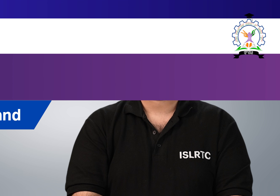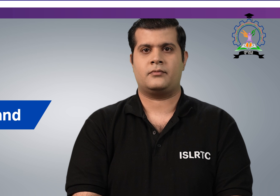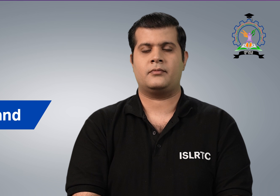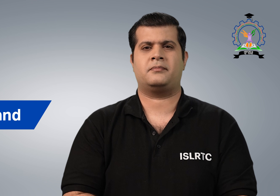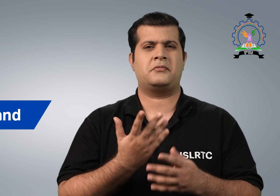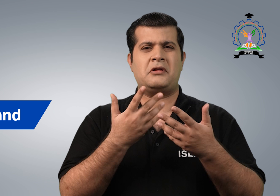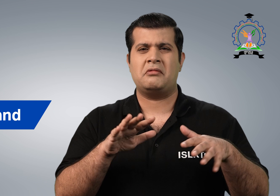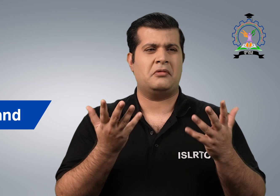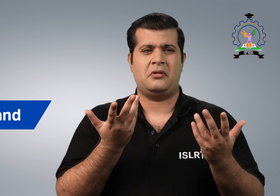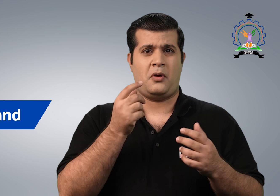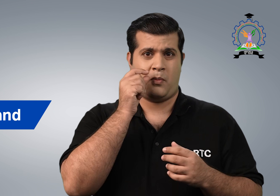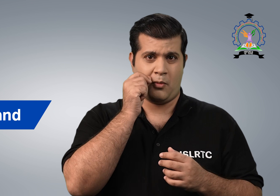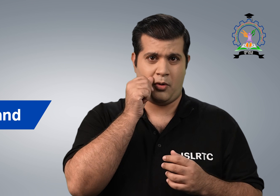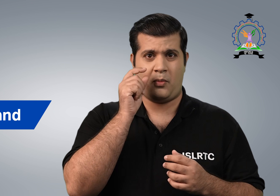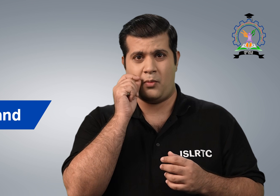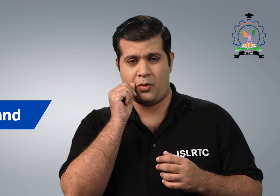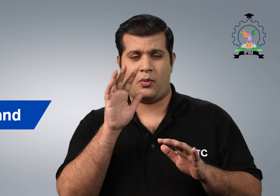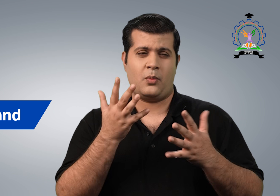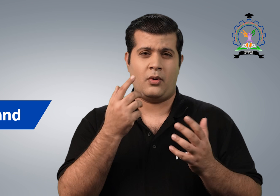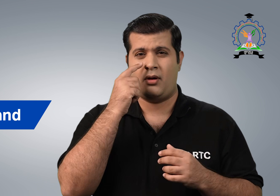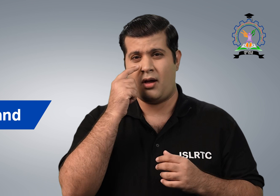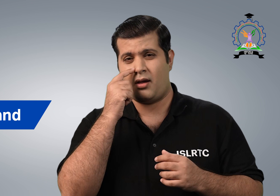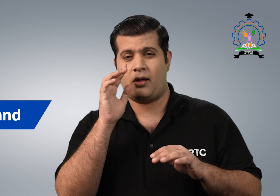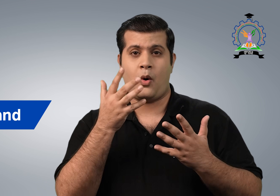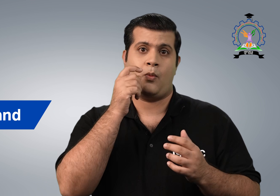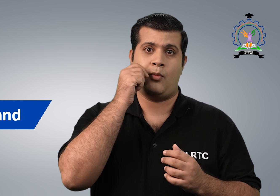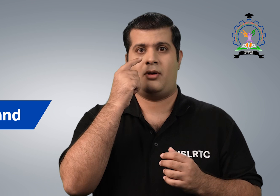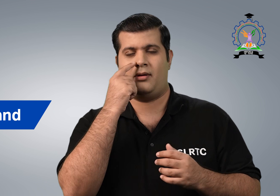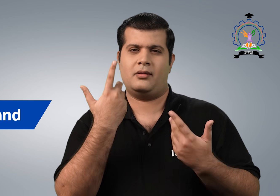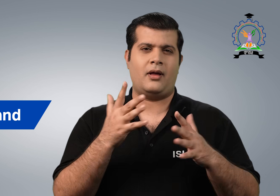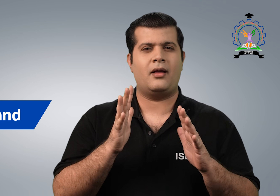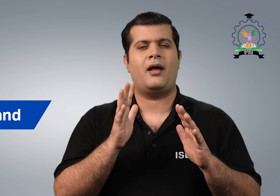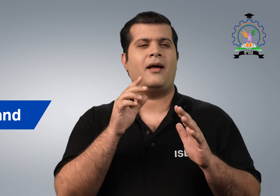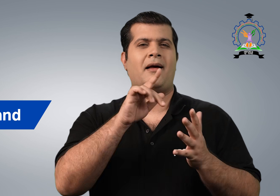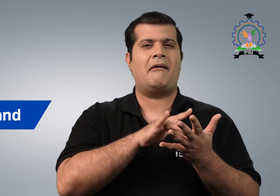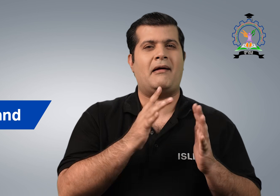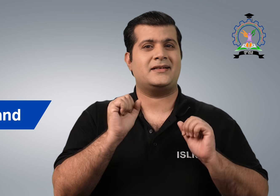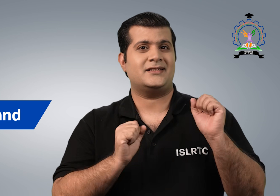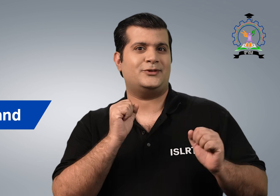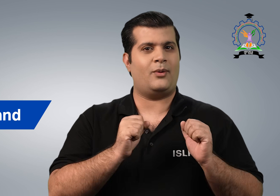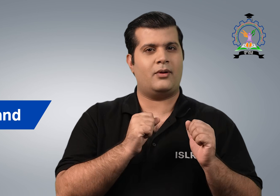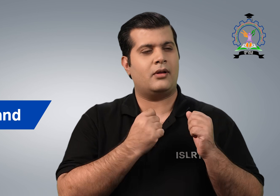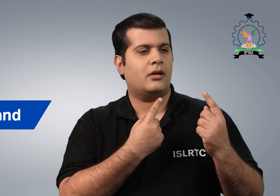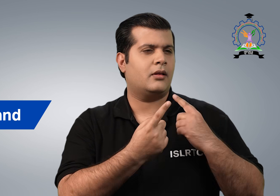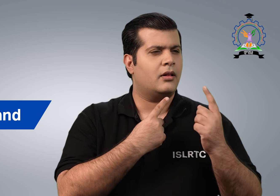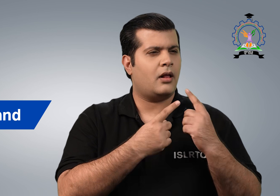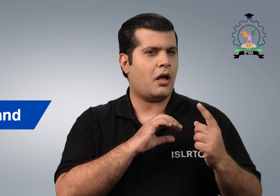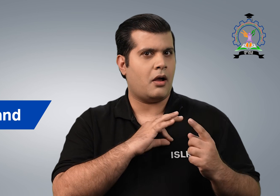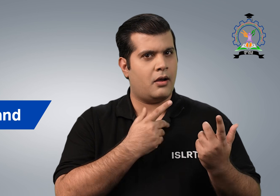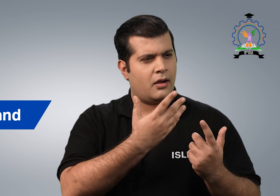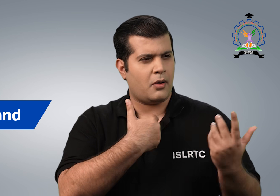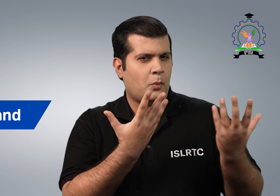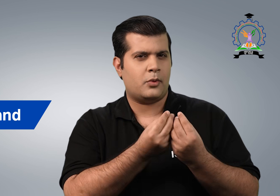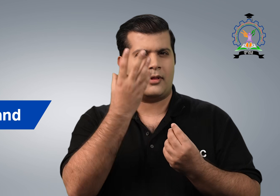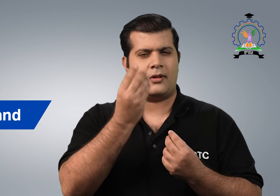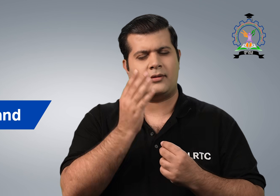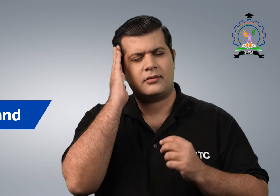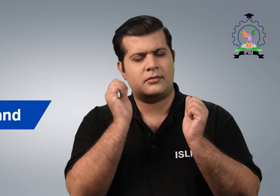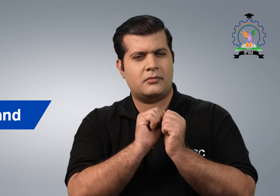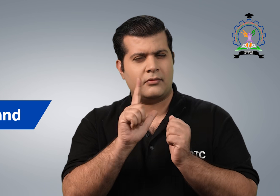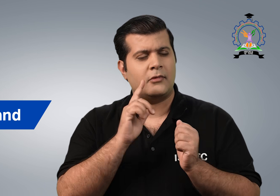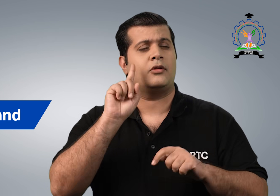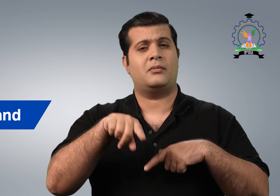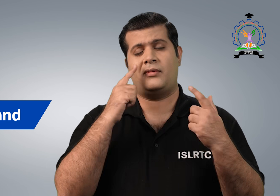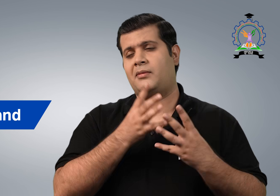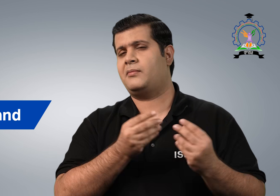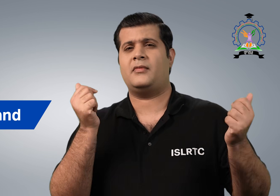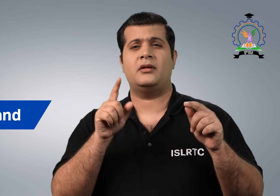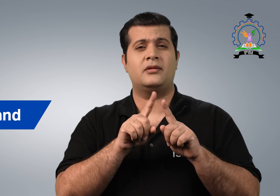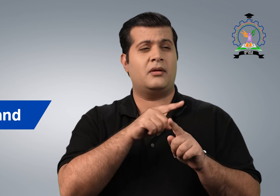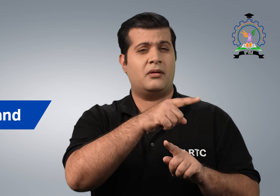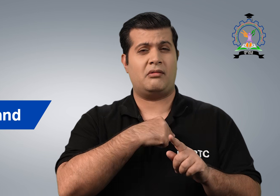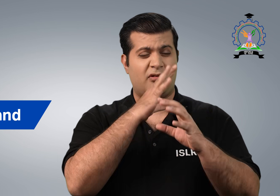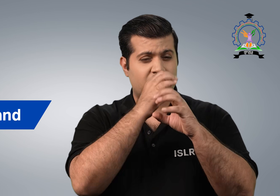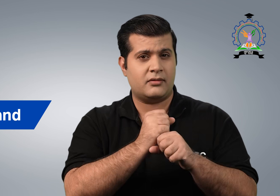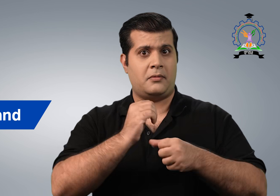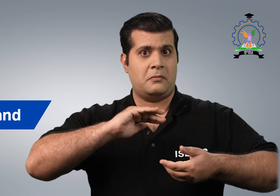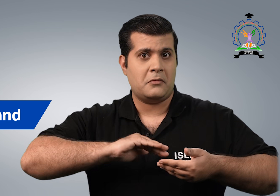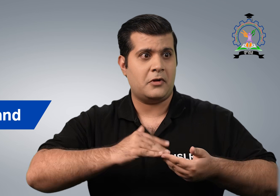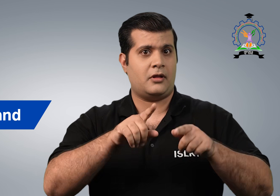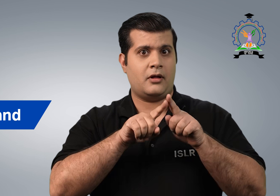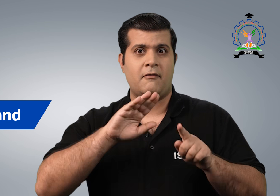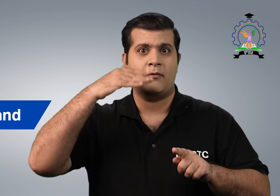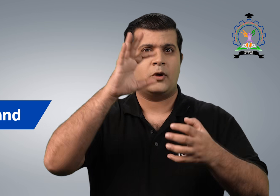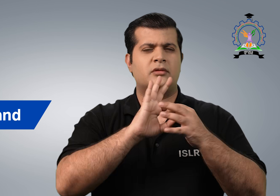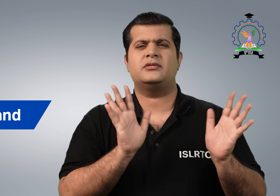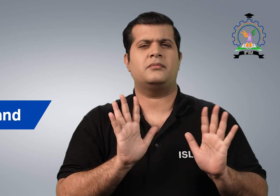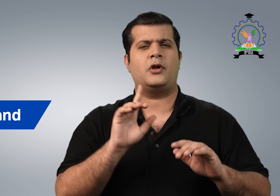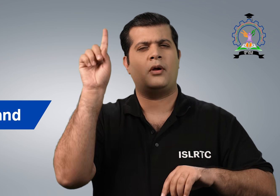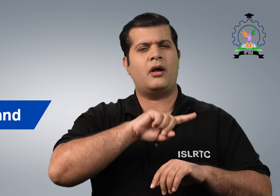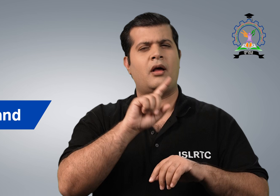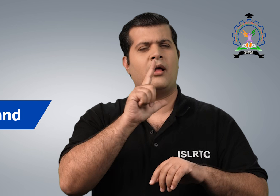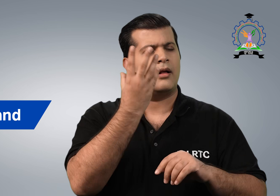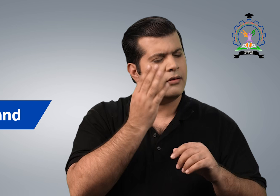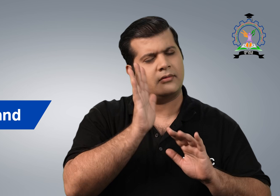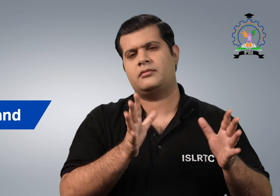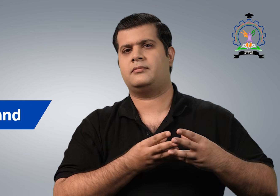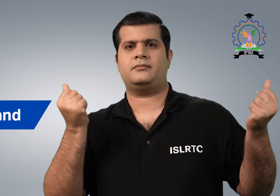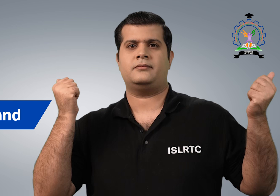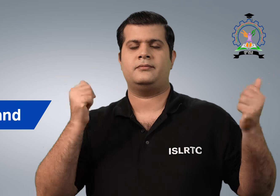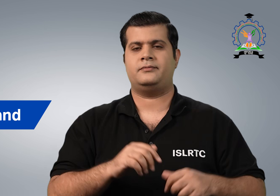It refers to, a man with another man or a woman with another woman or a man and a woman meet at a disco and have sexual relationship for just the night and then next morning go their separate ways. There is no continous relationship or marriage or further contact.